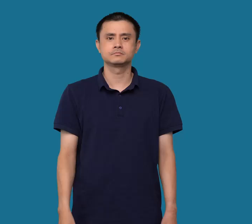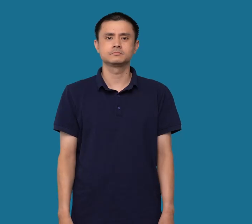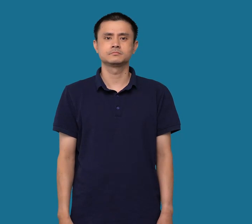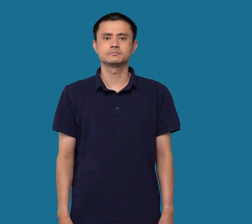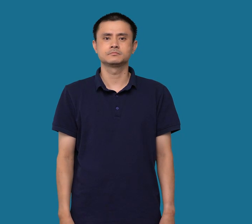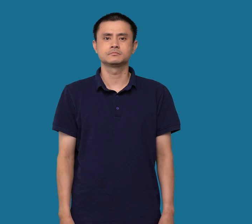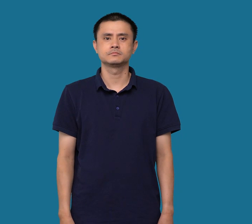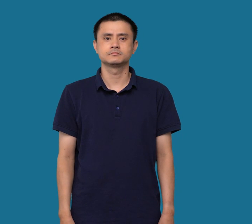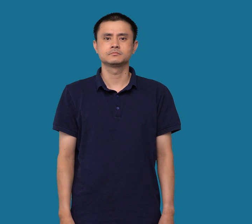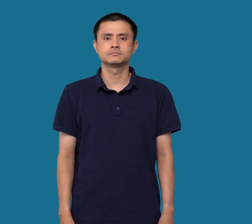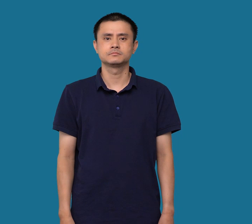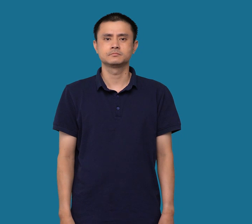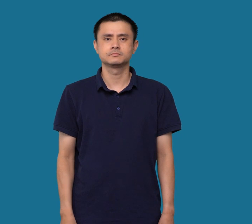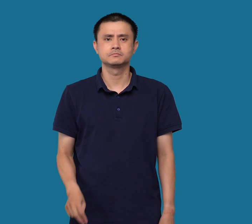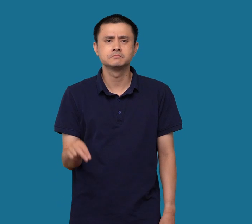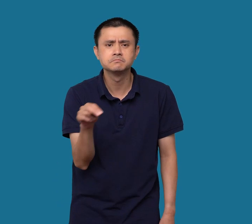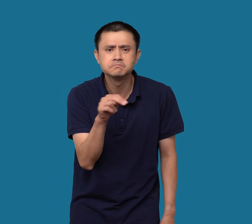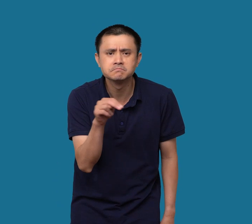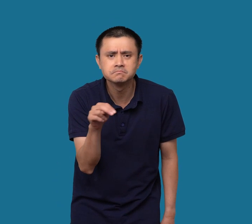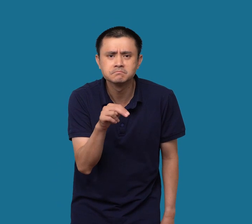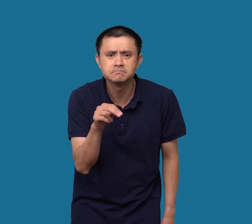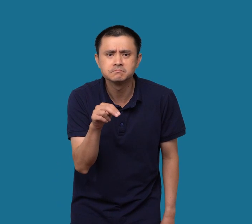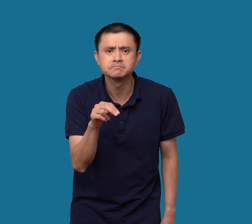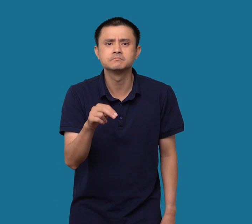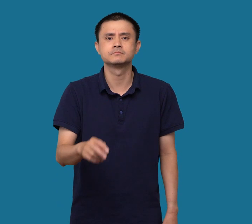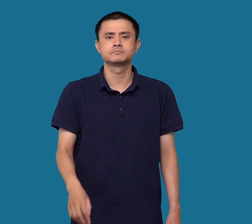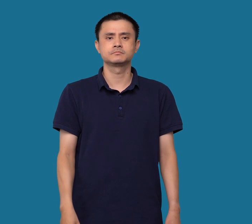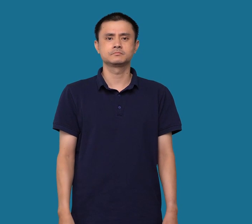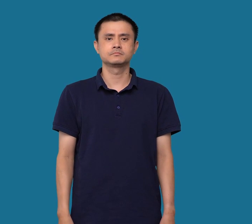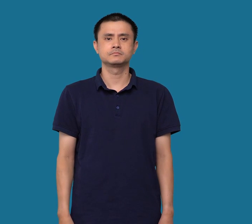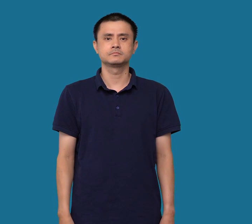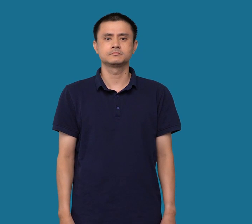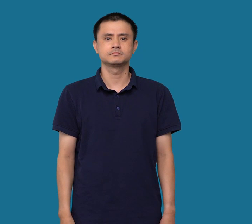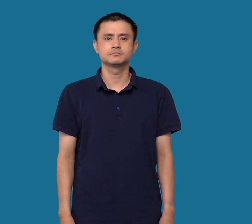phá